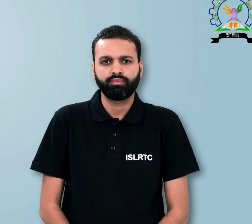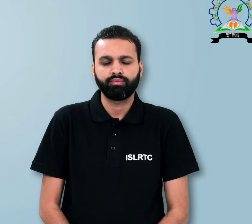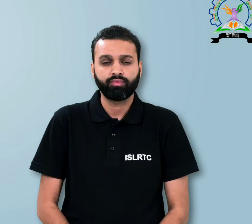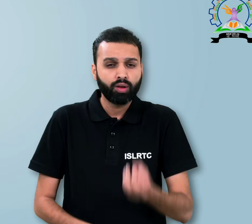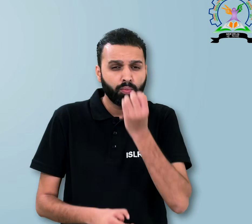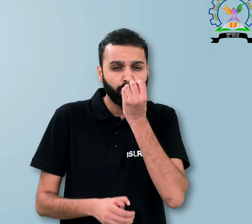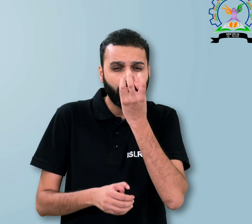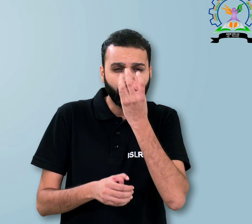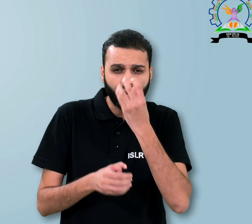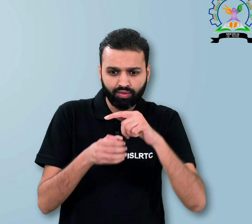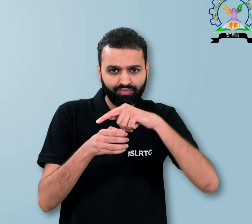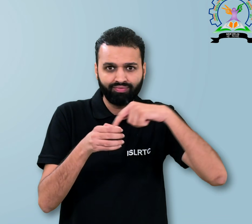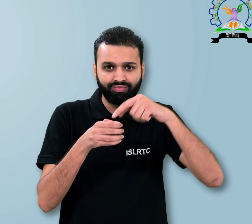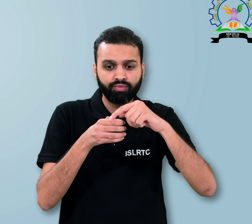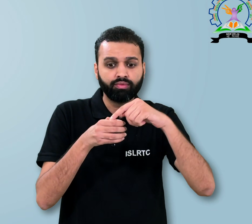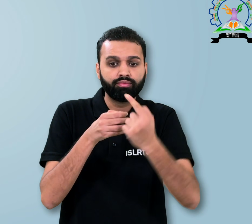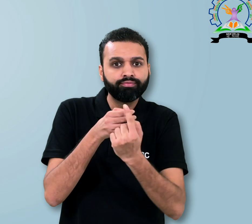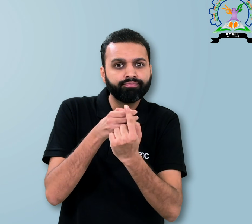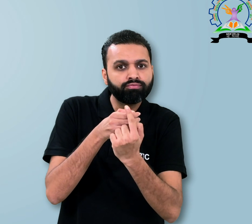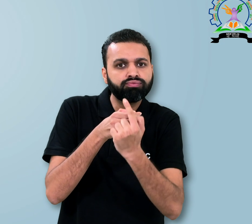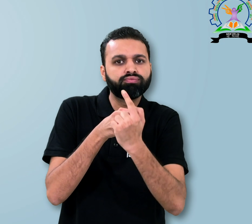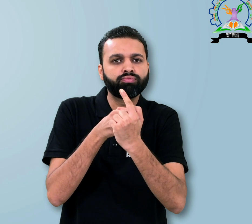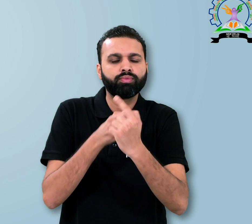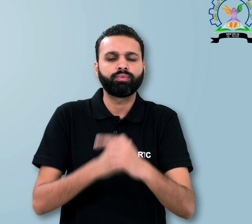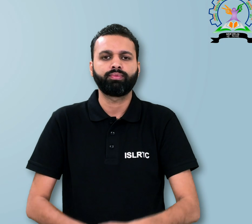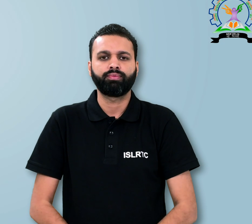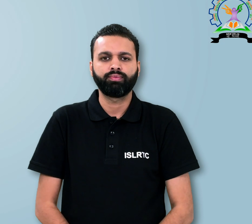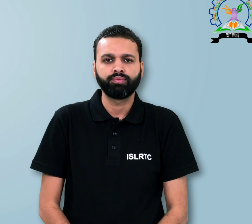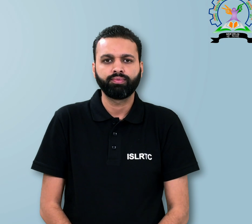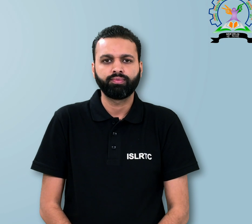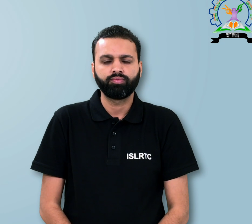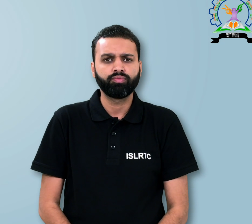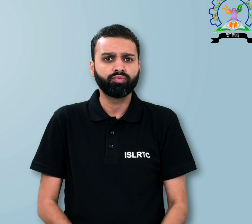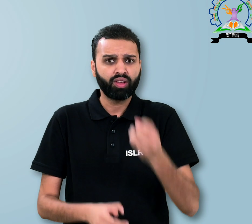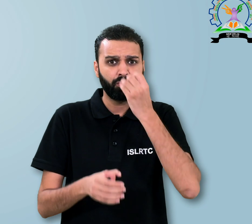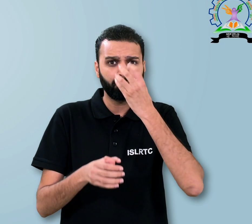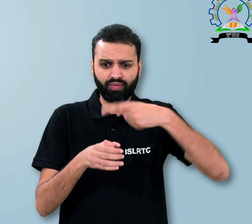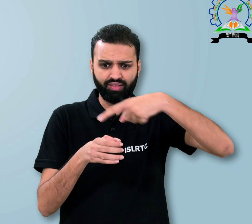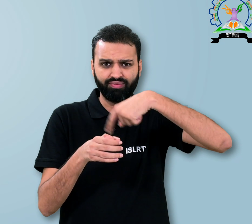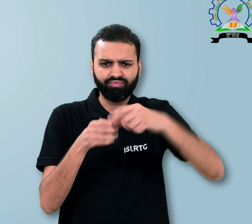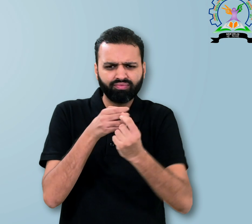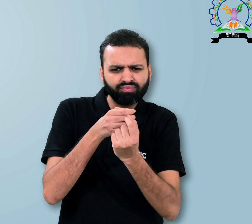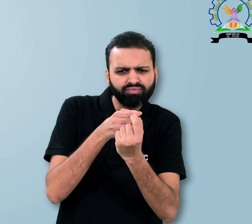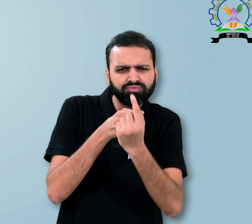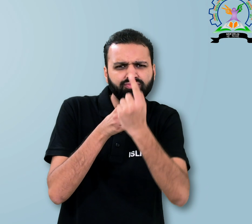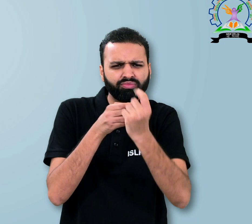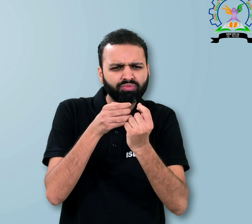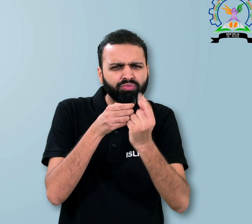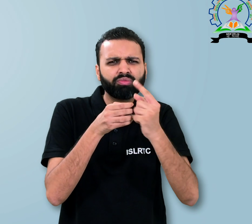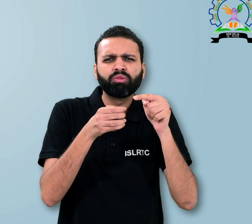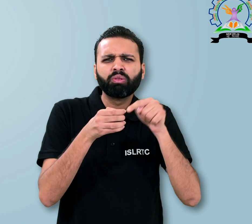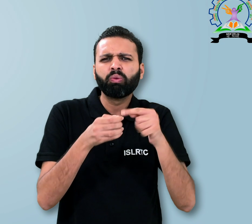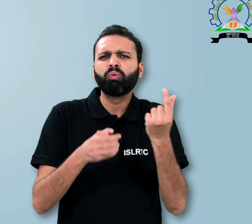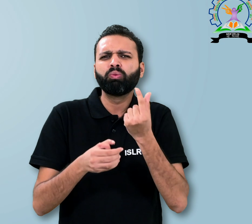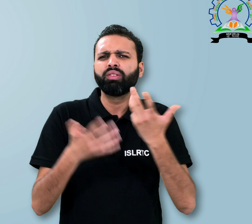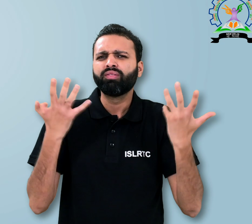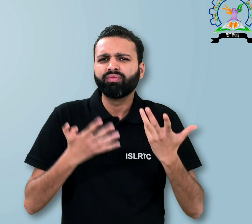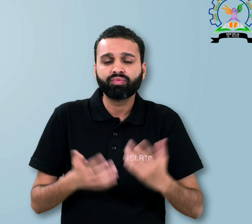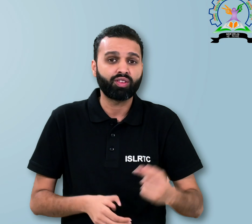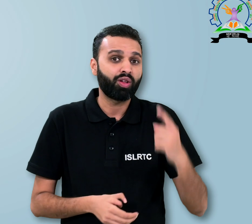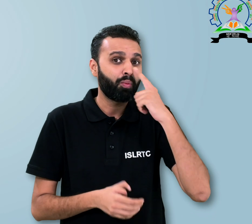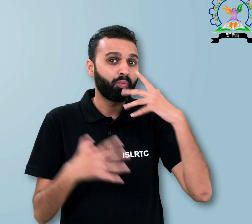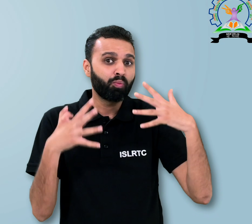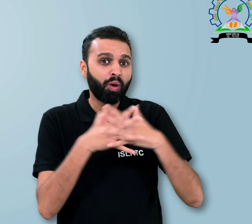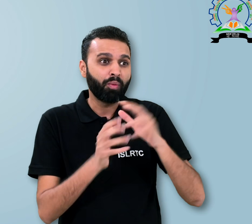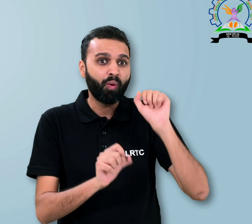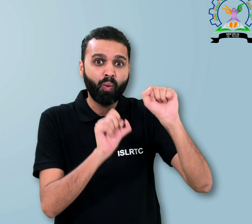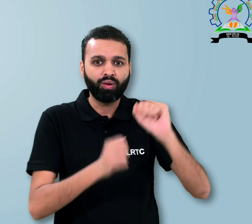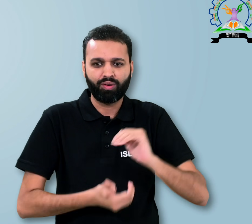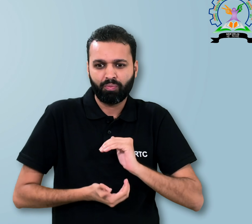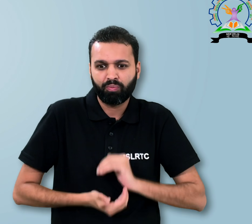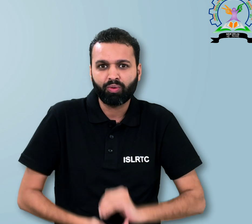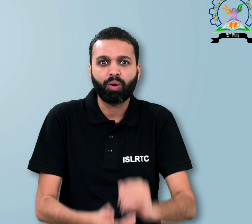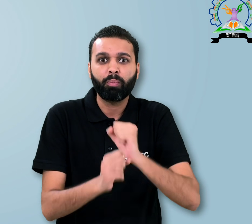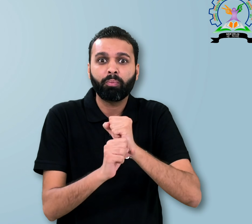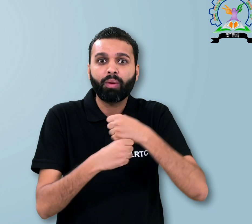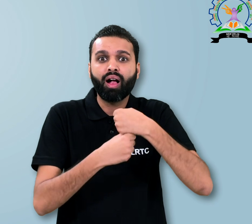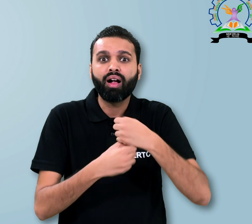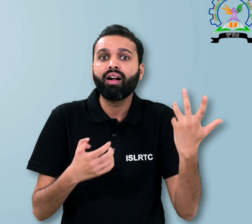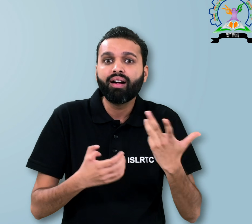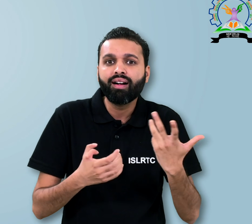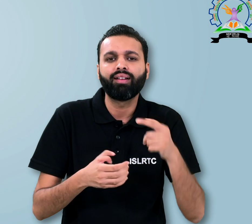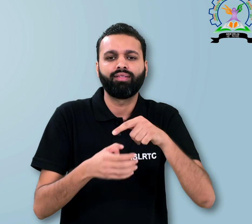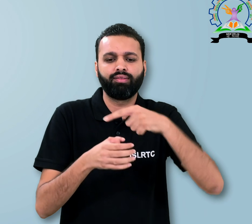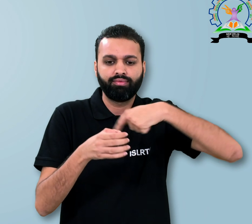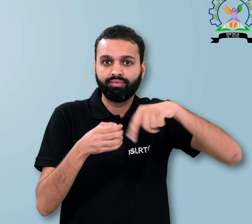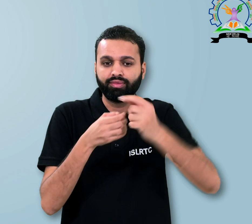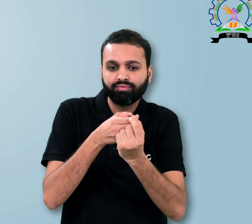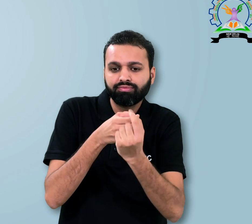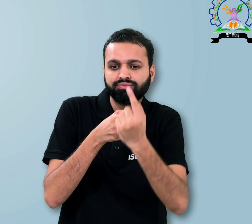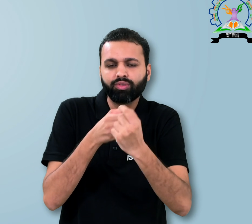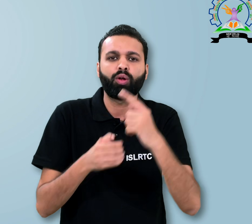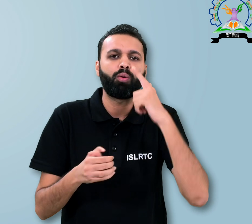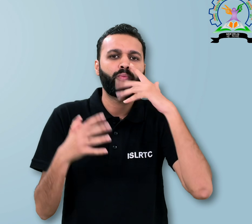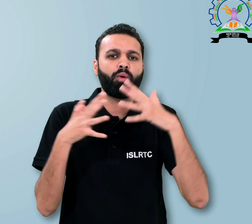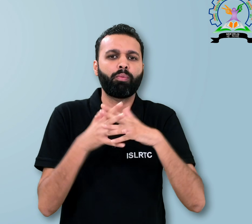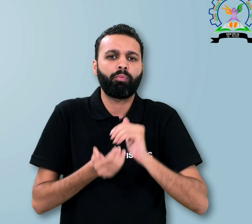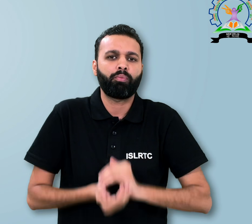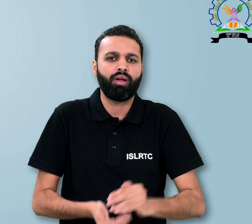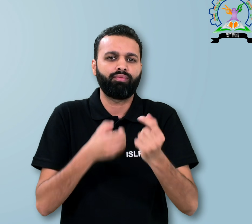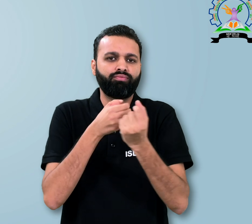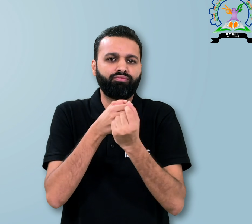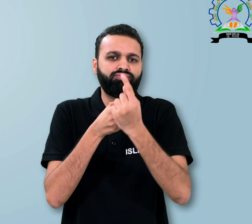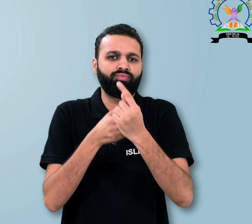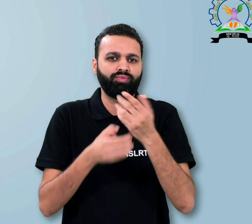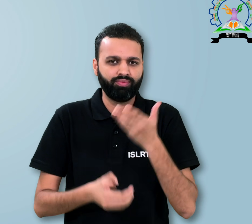Stigma The stigma is part of the female reproductive system of a flower.